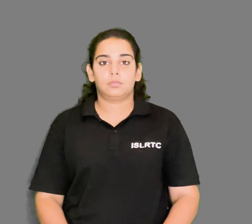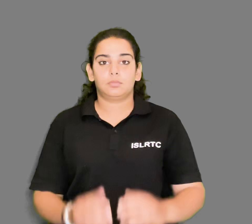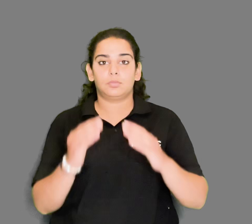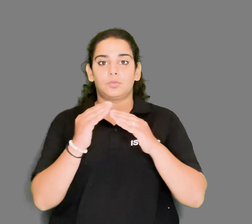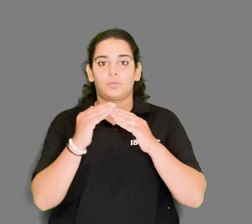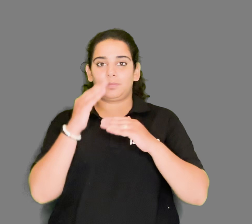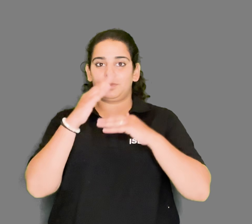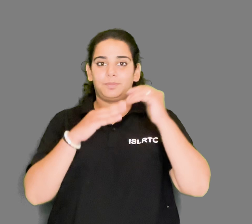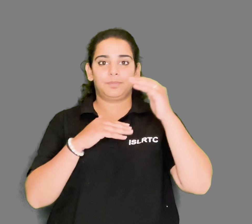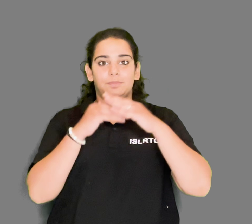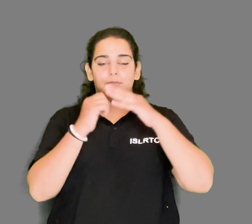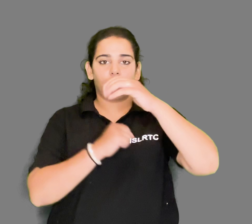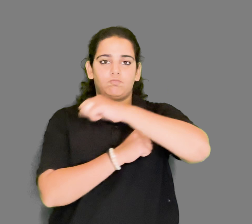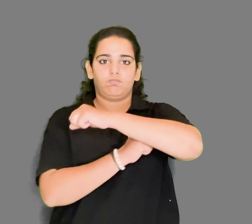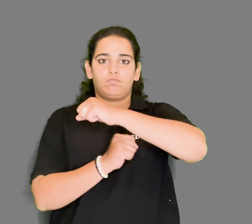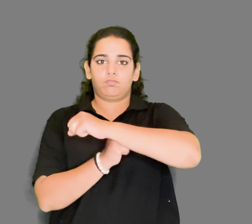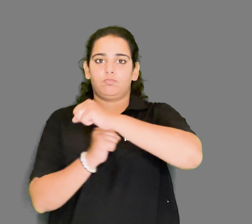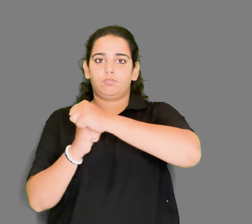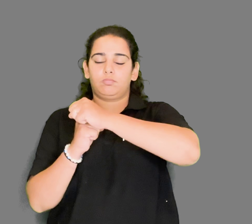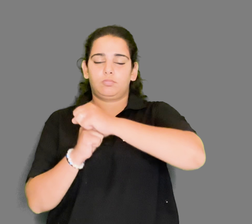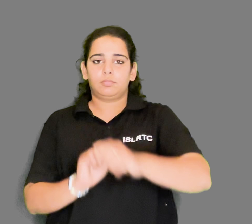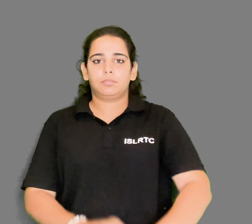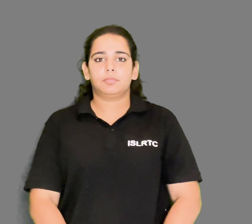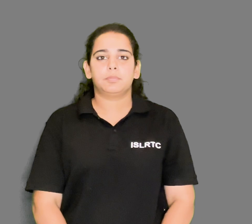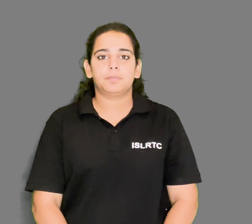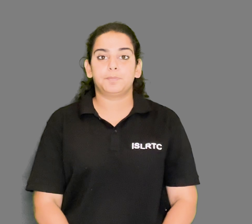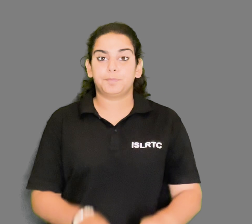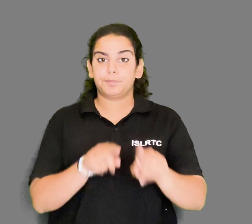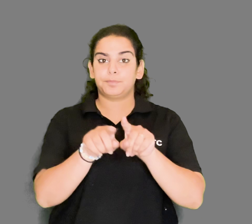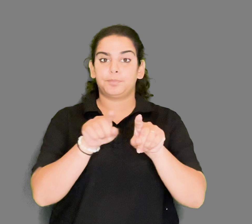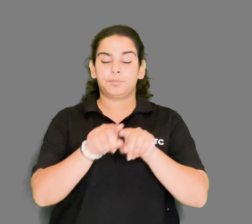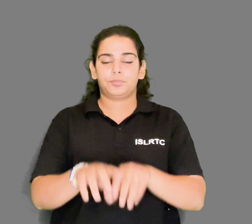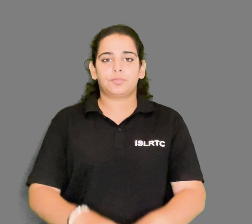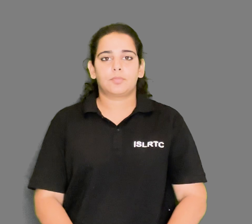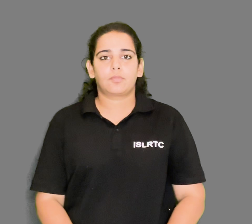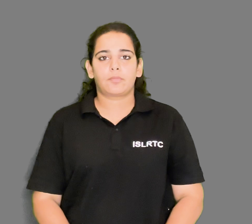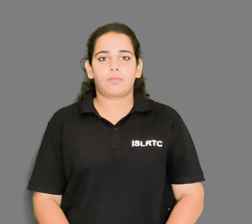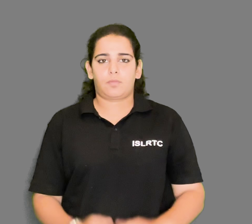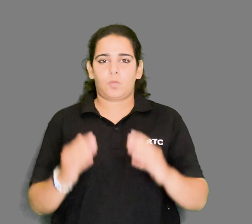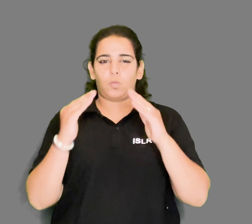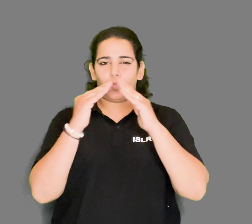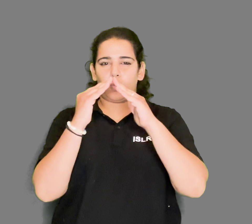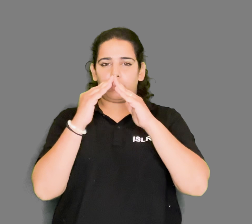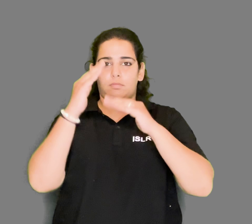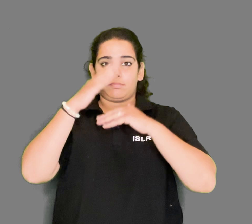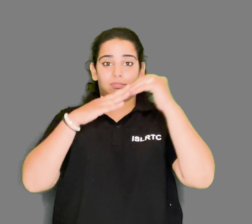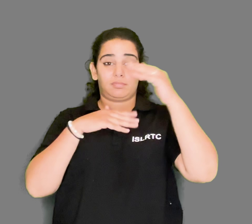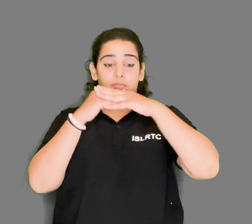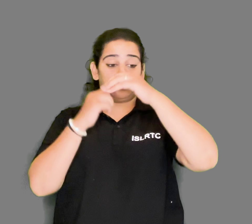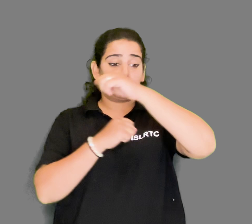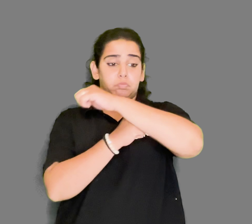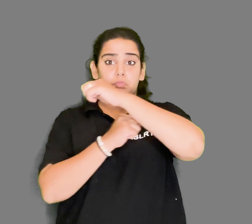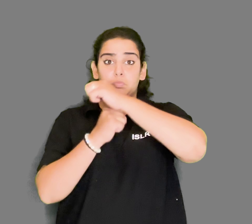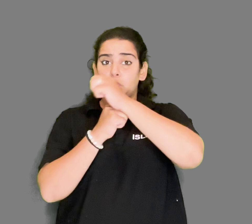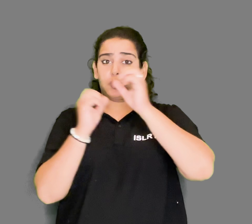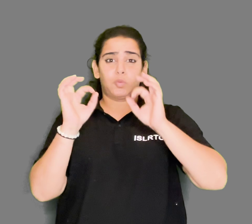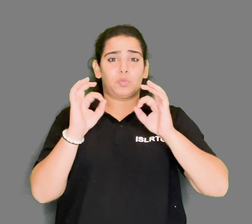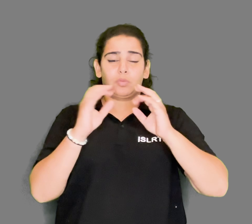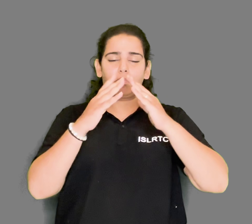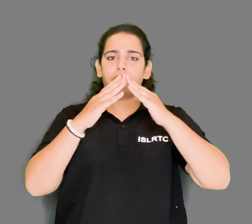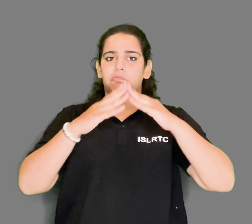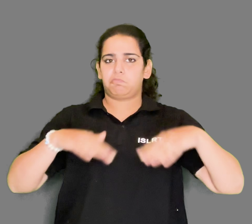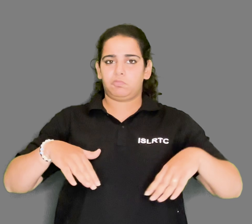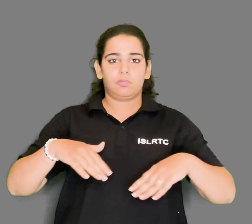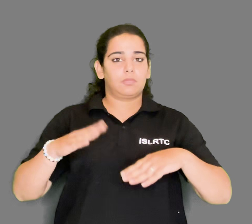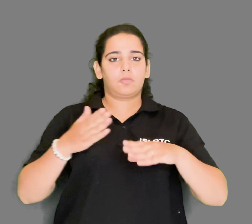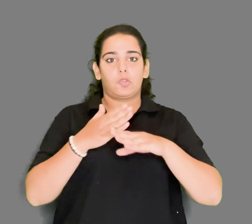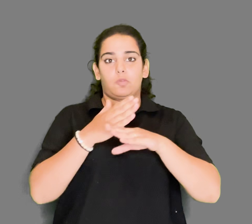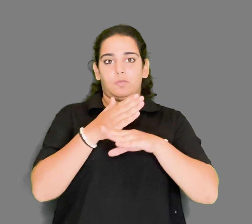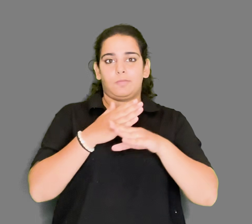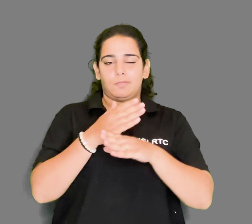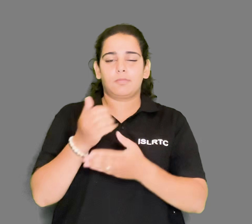Load-Bearing The capacity of a structure or component to support loads